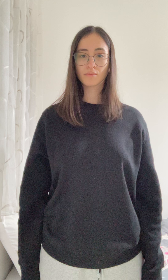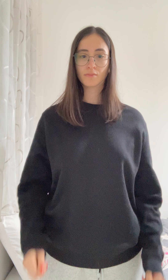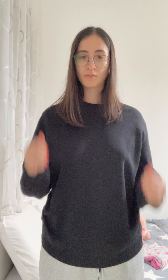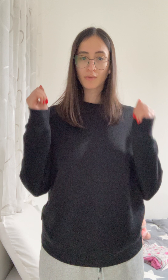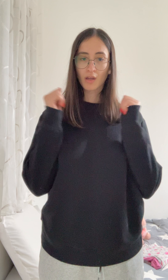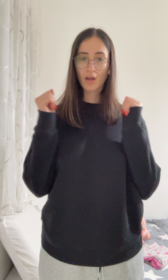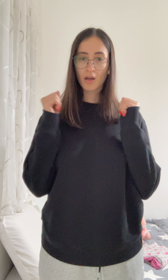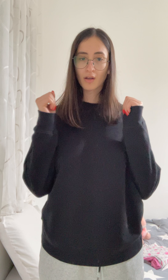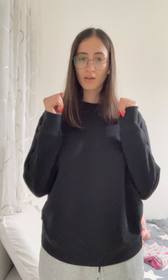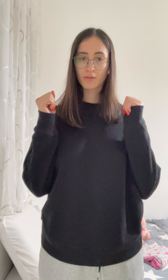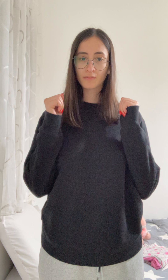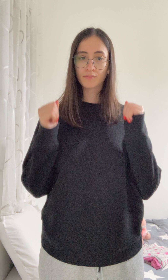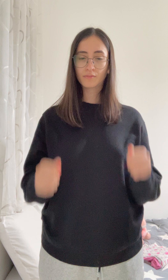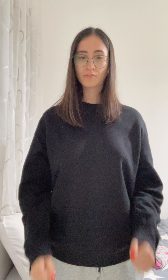קר